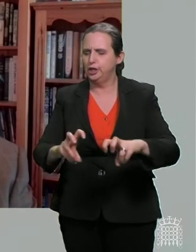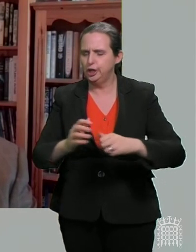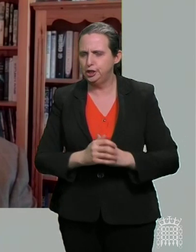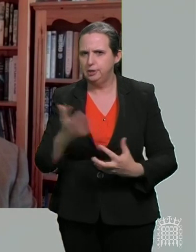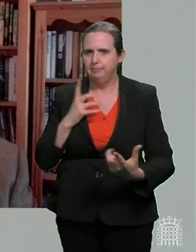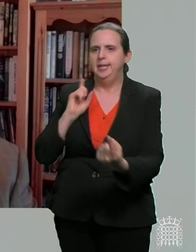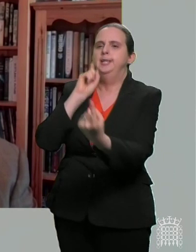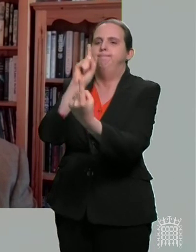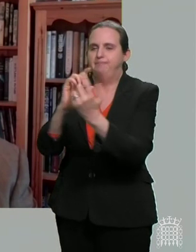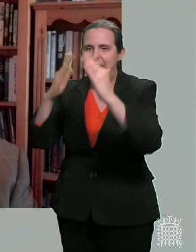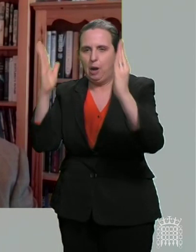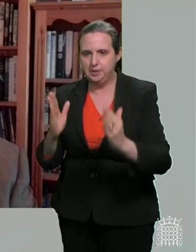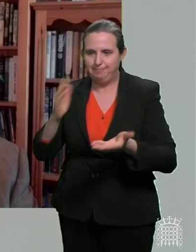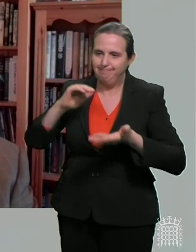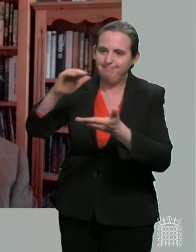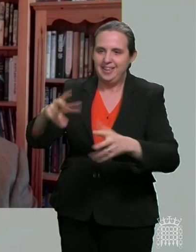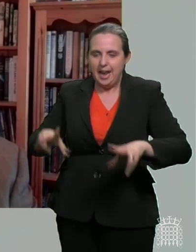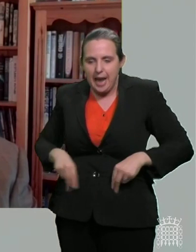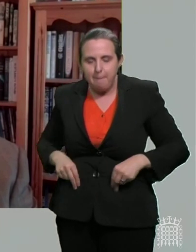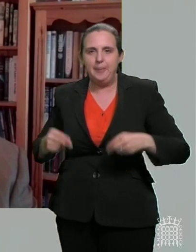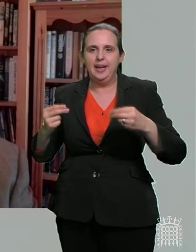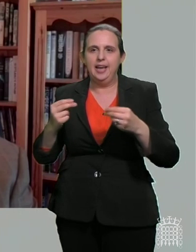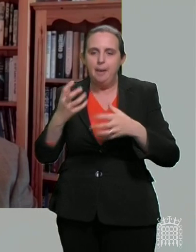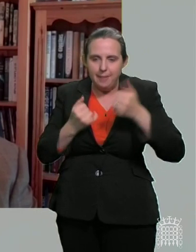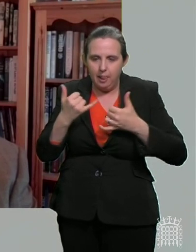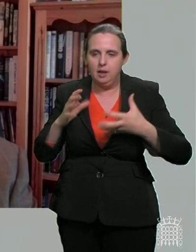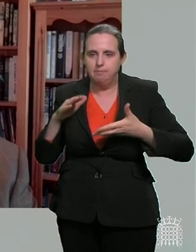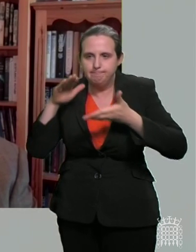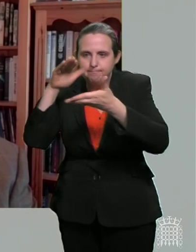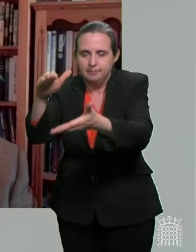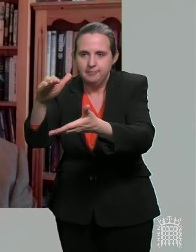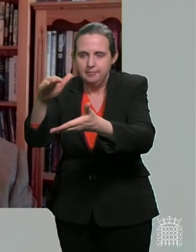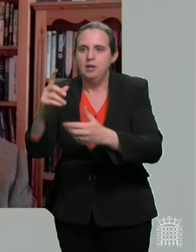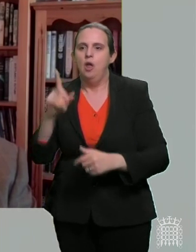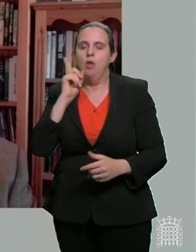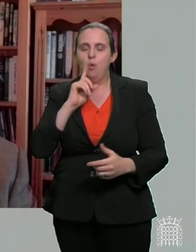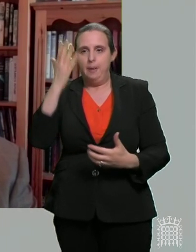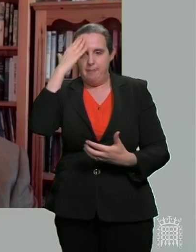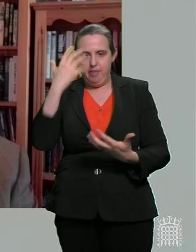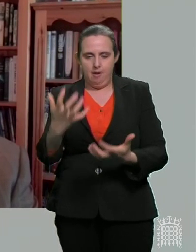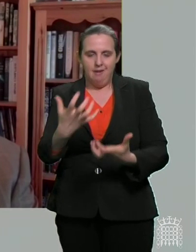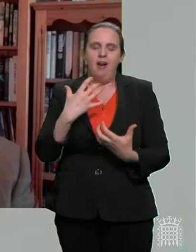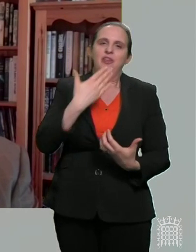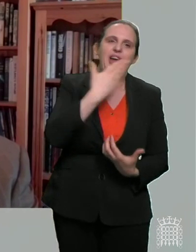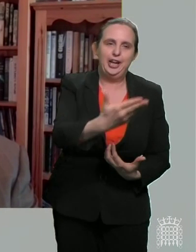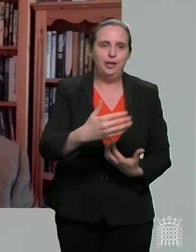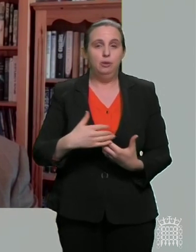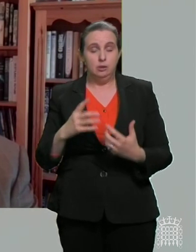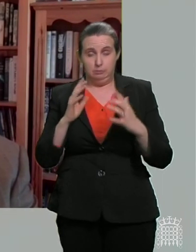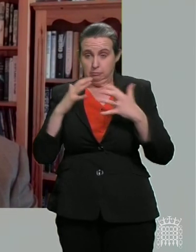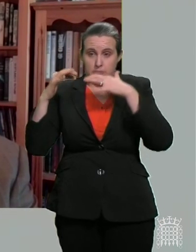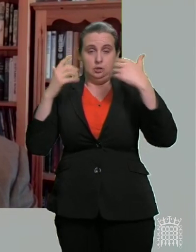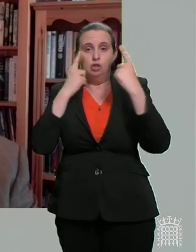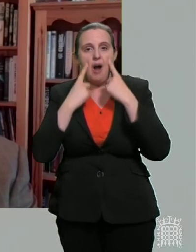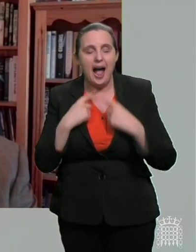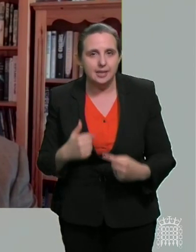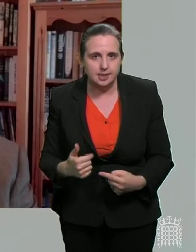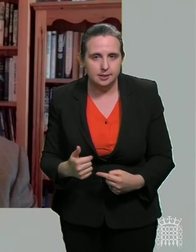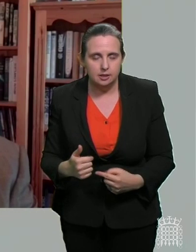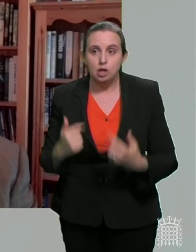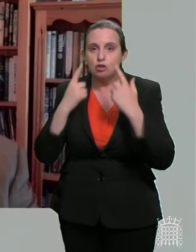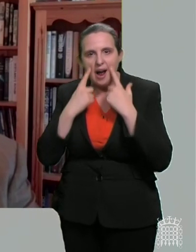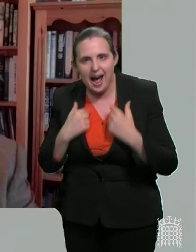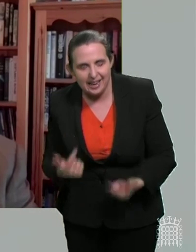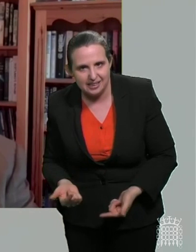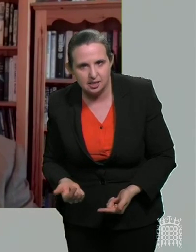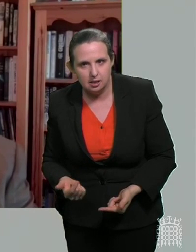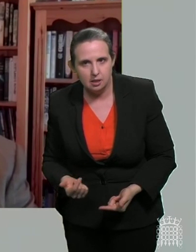I went away with a lump in my throat.” Those are the words of Emilie, a baby bank worker who is supporting families that the Tories have pushed into poverty through a decade of cuts.